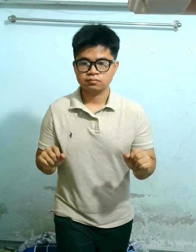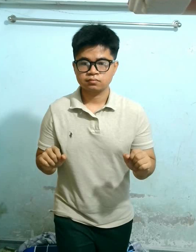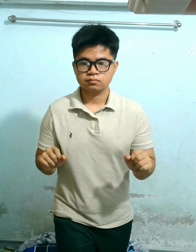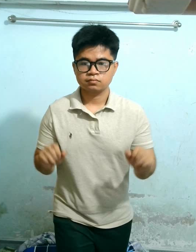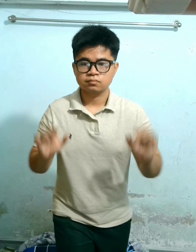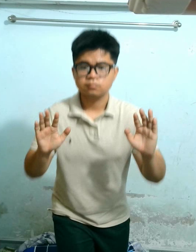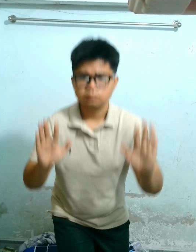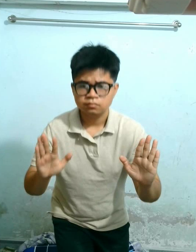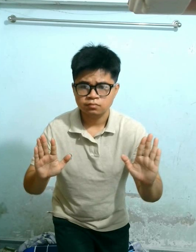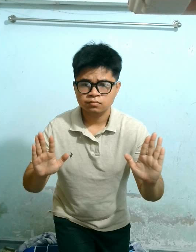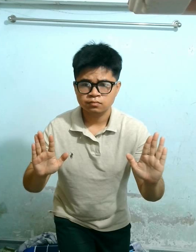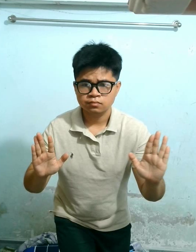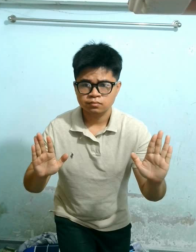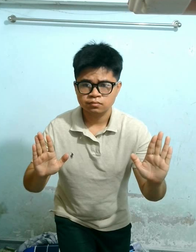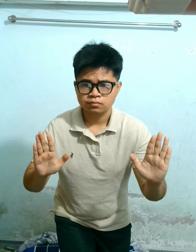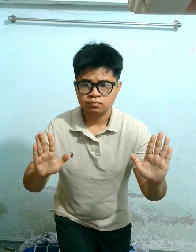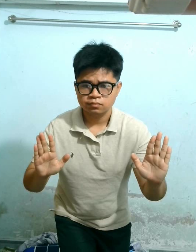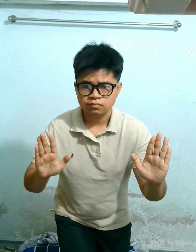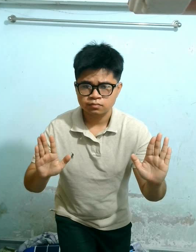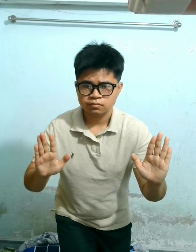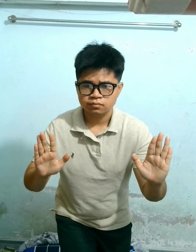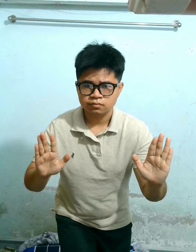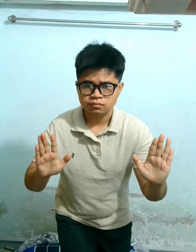dung lai